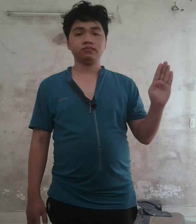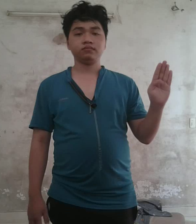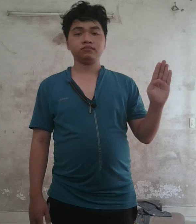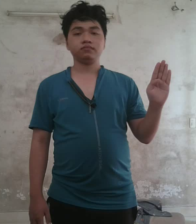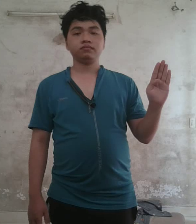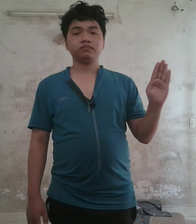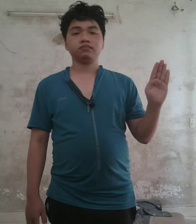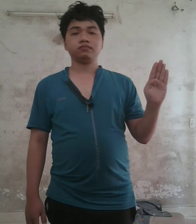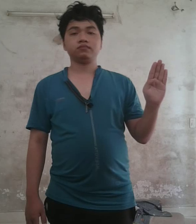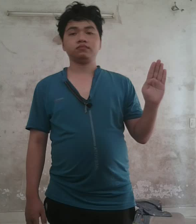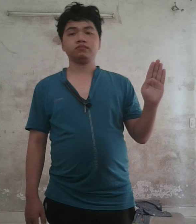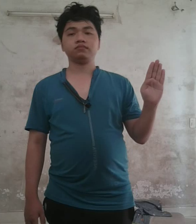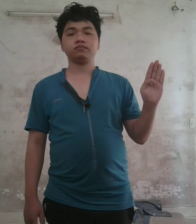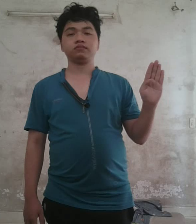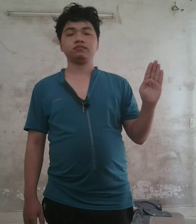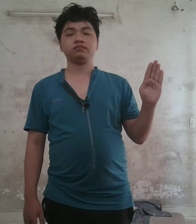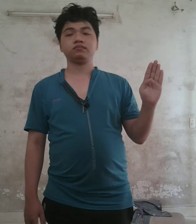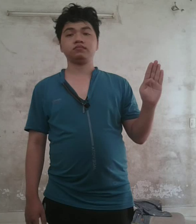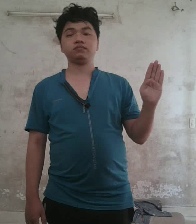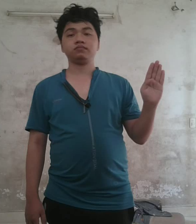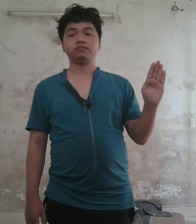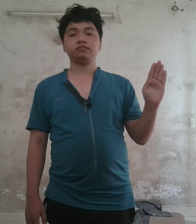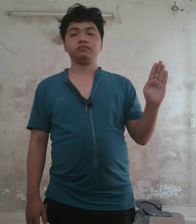b